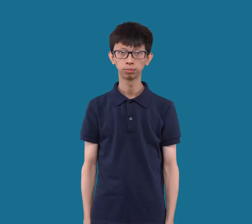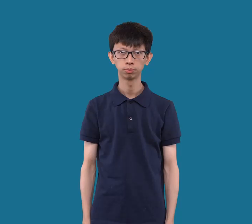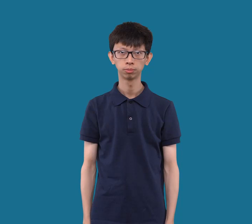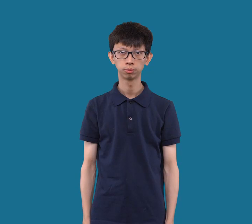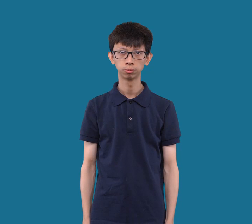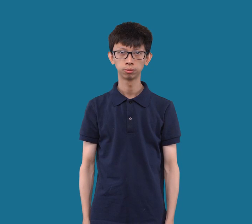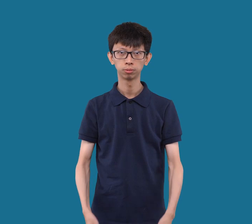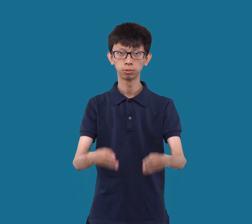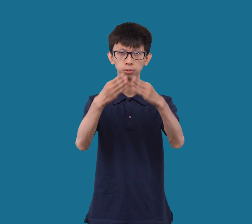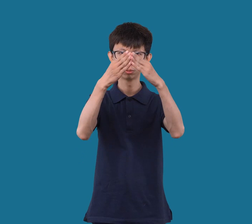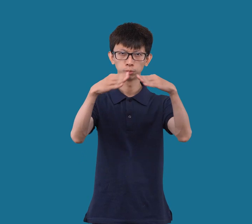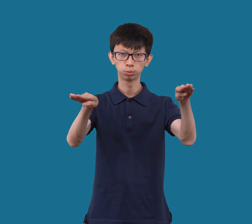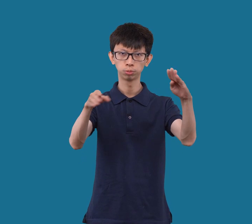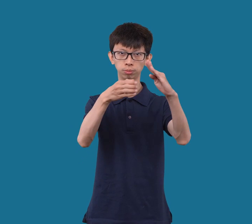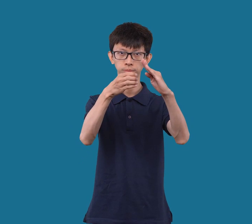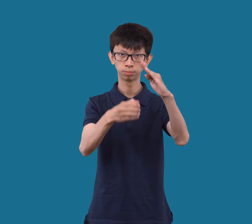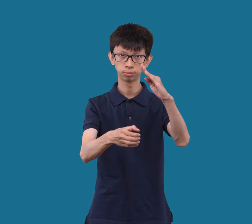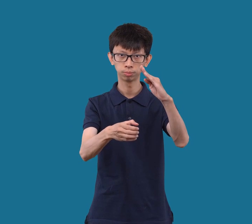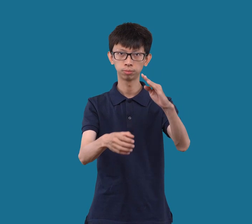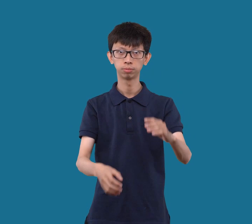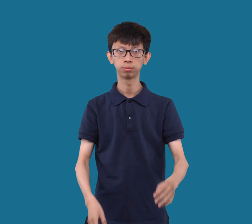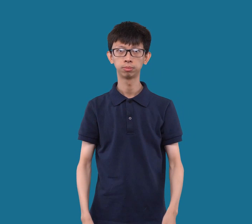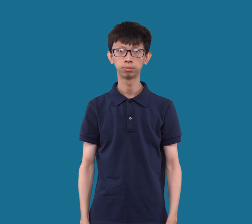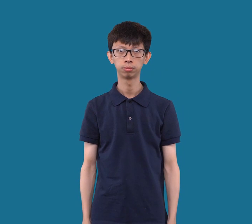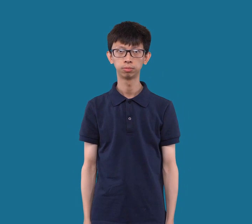chùa Một Cột